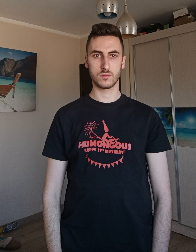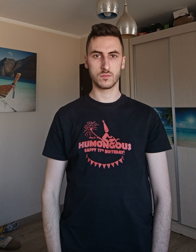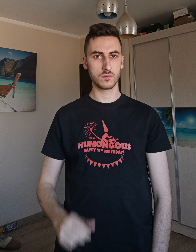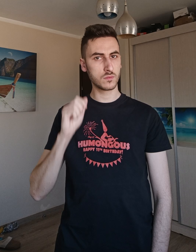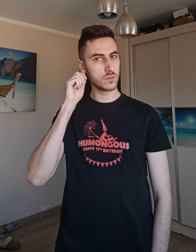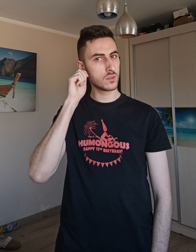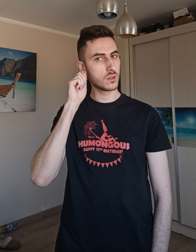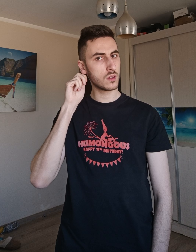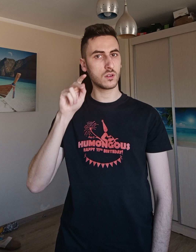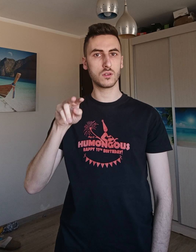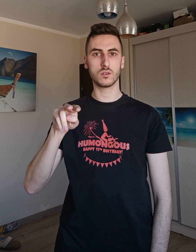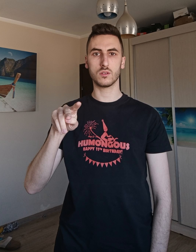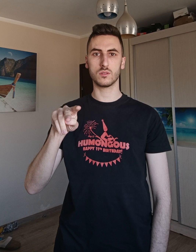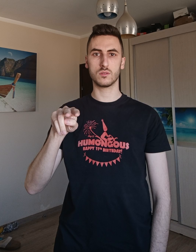אחות